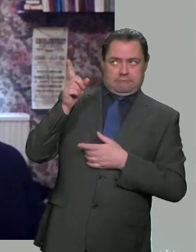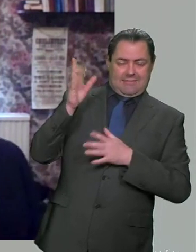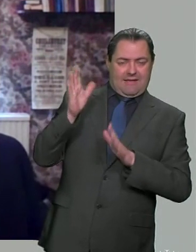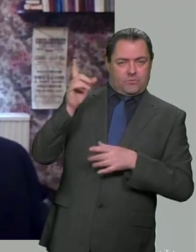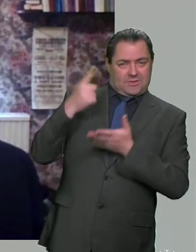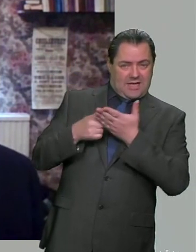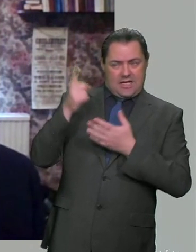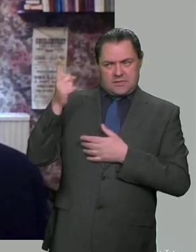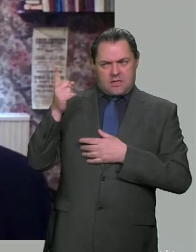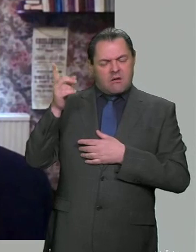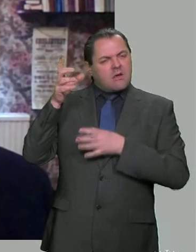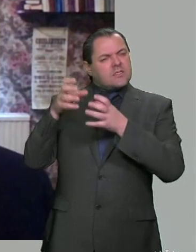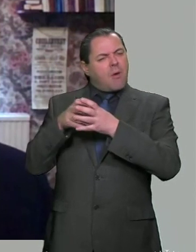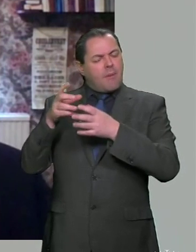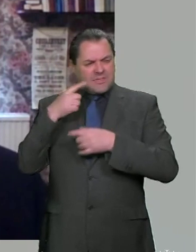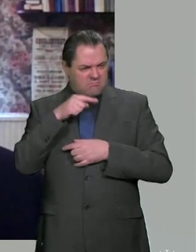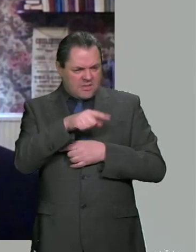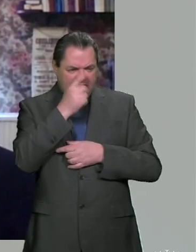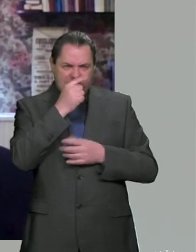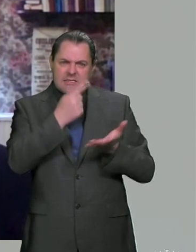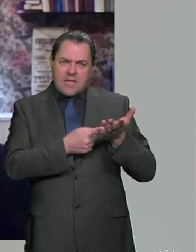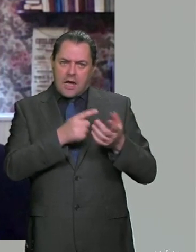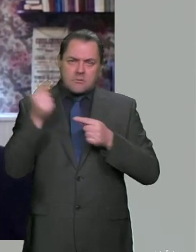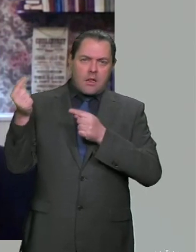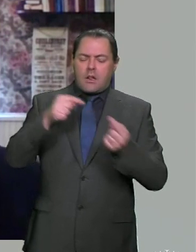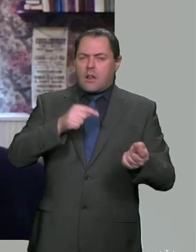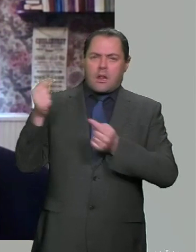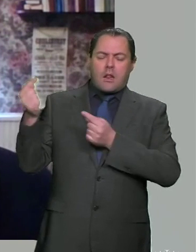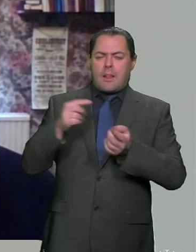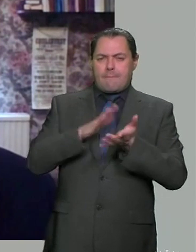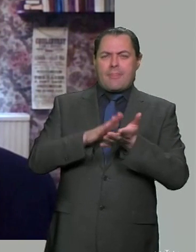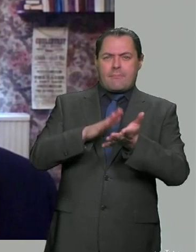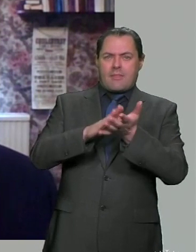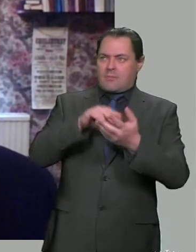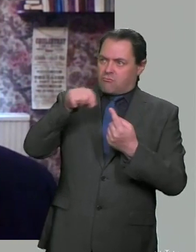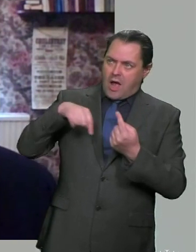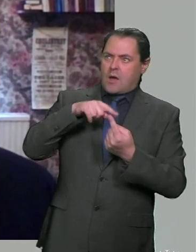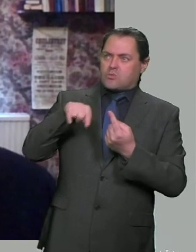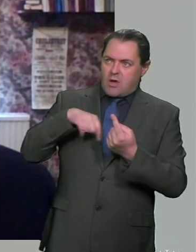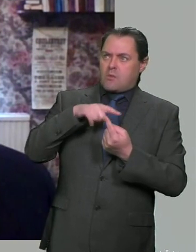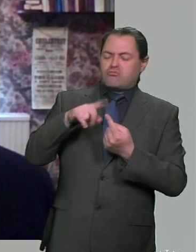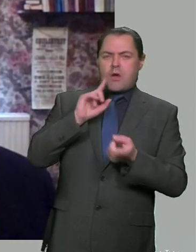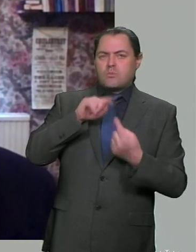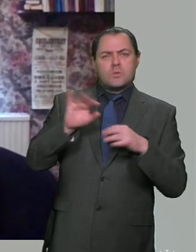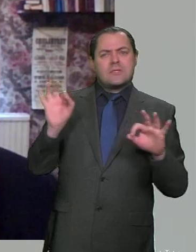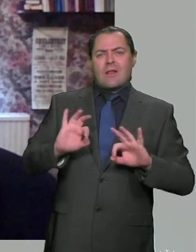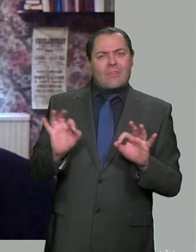The Department appears to say differently, and they have been going around in circles for months trying to get an answer.